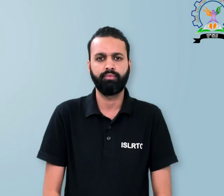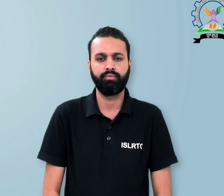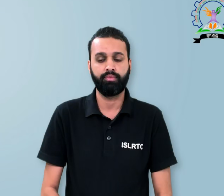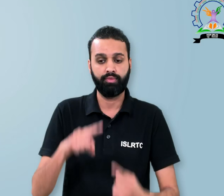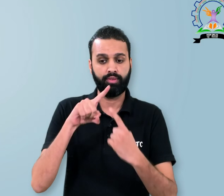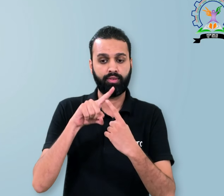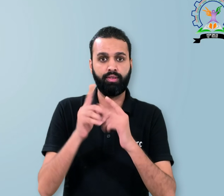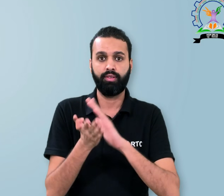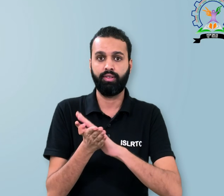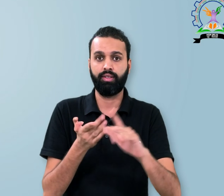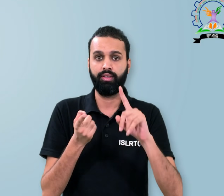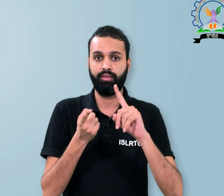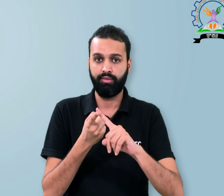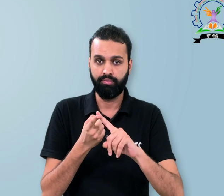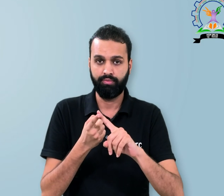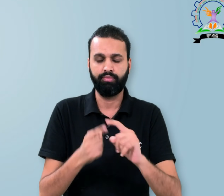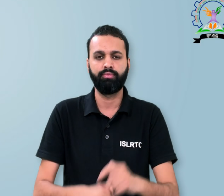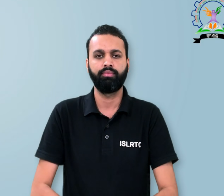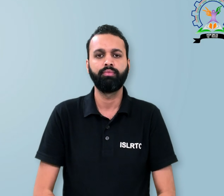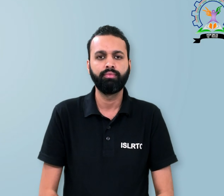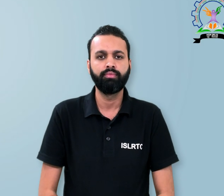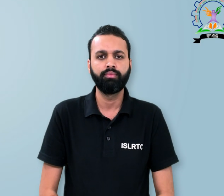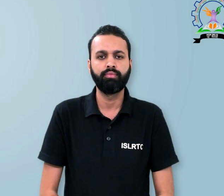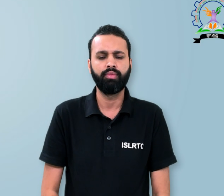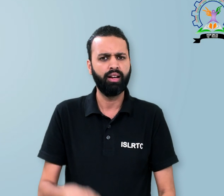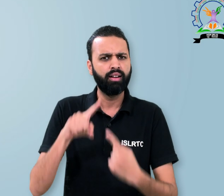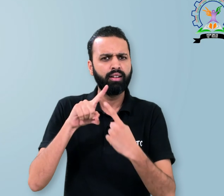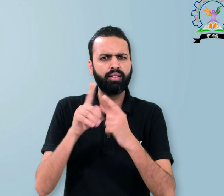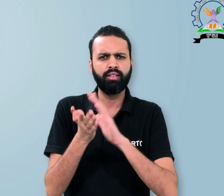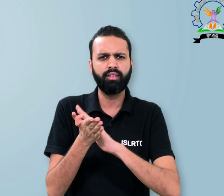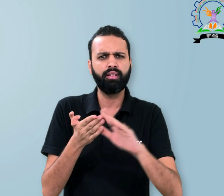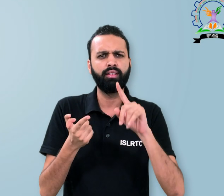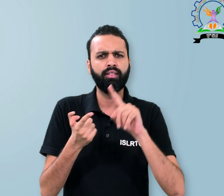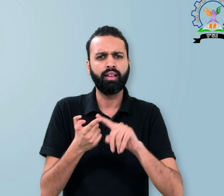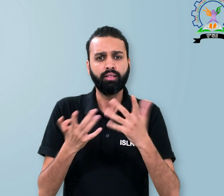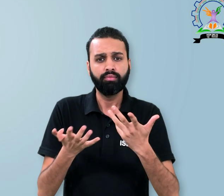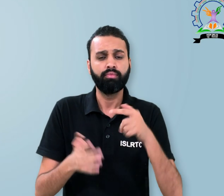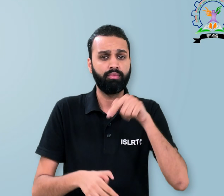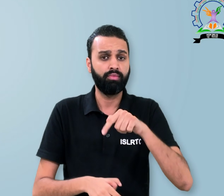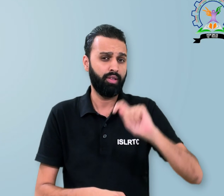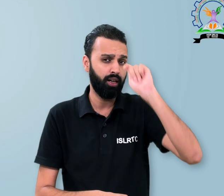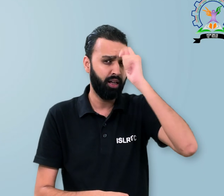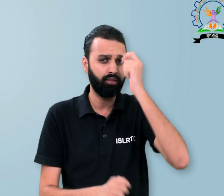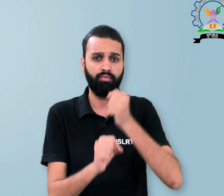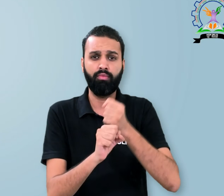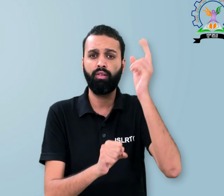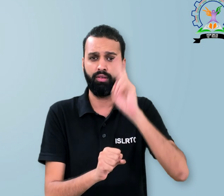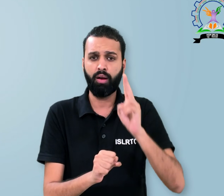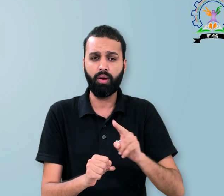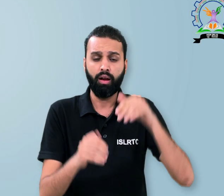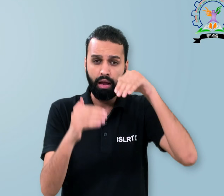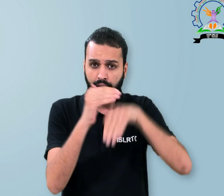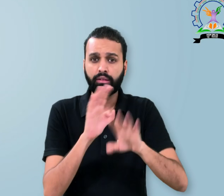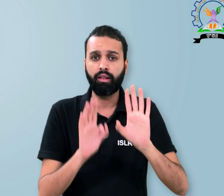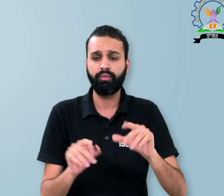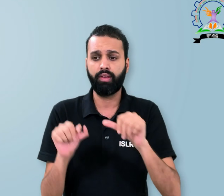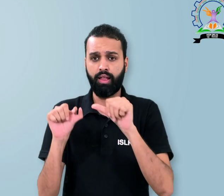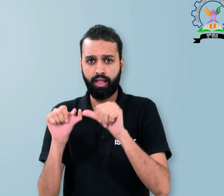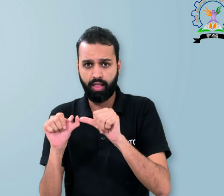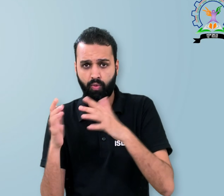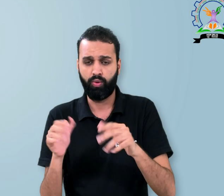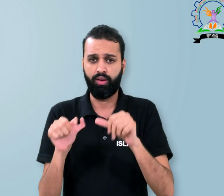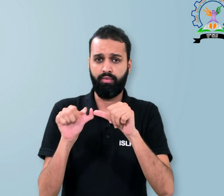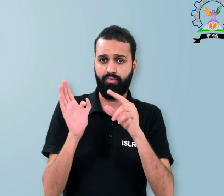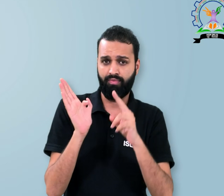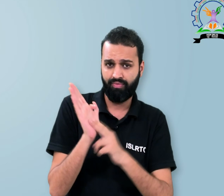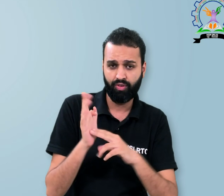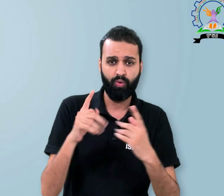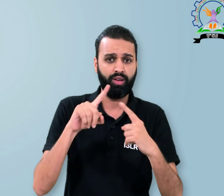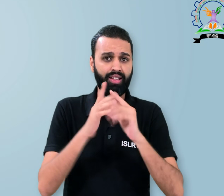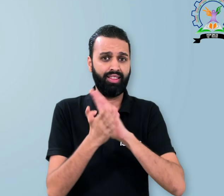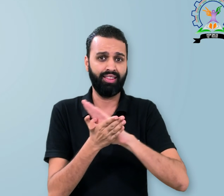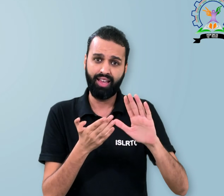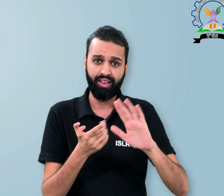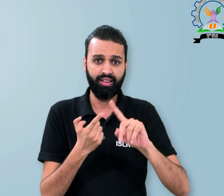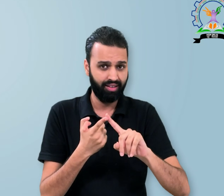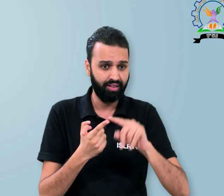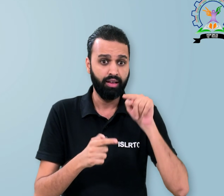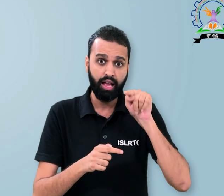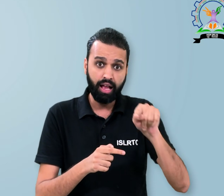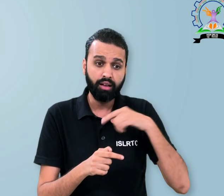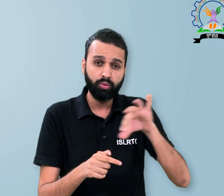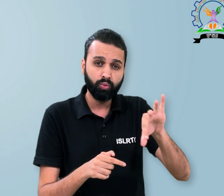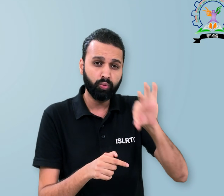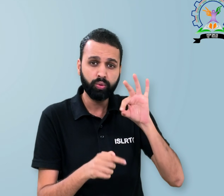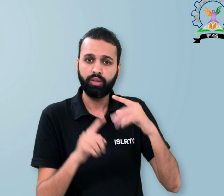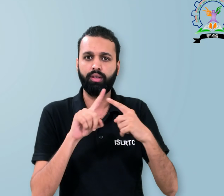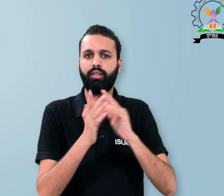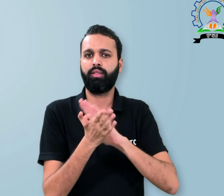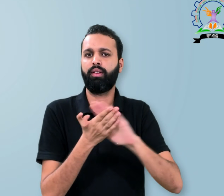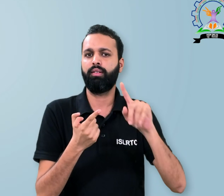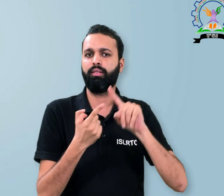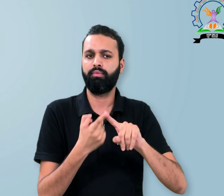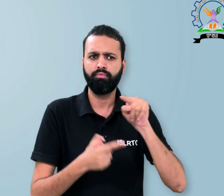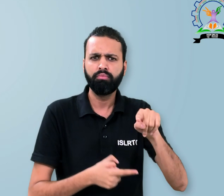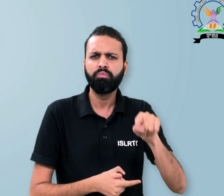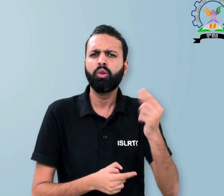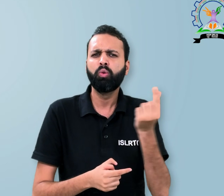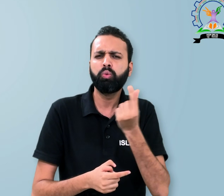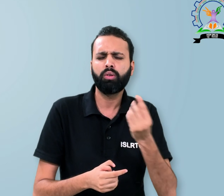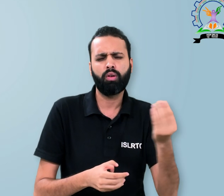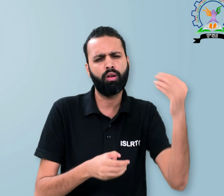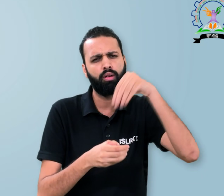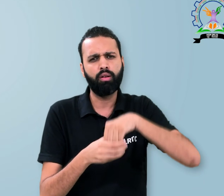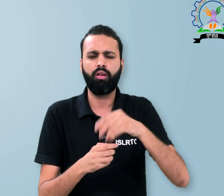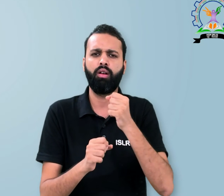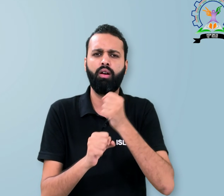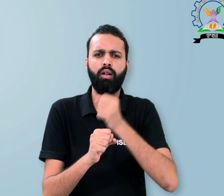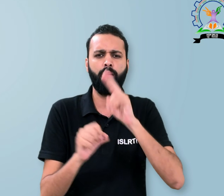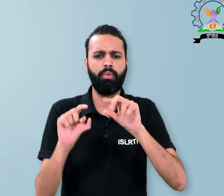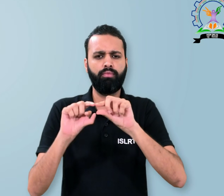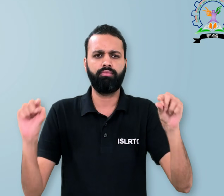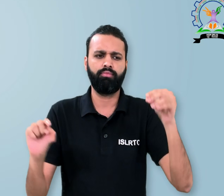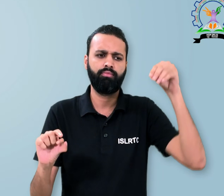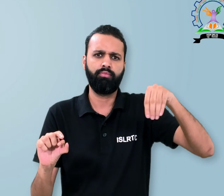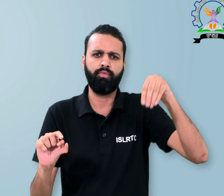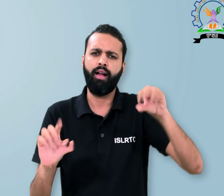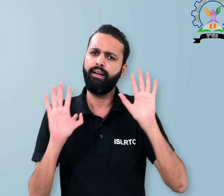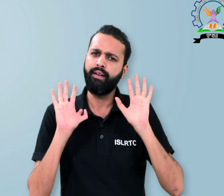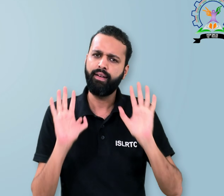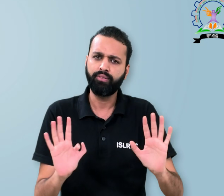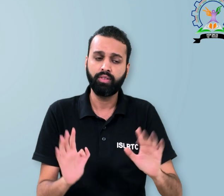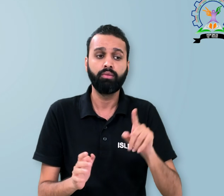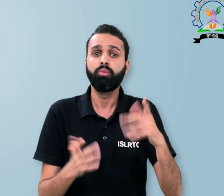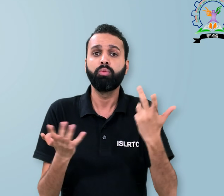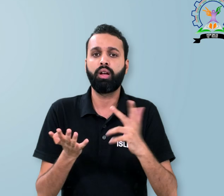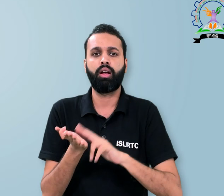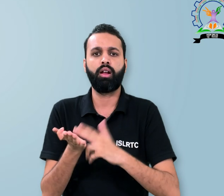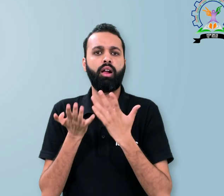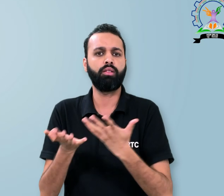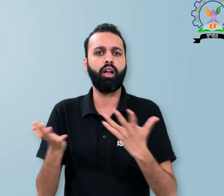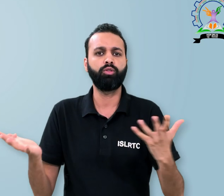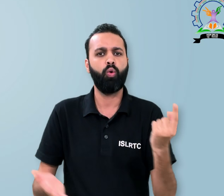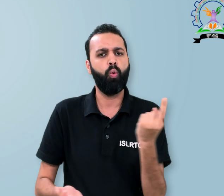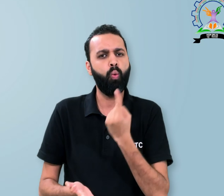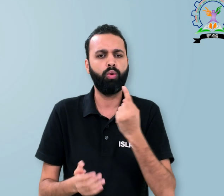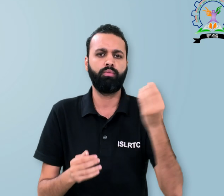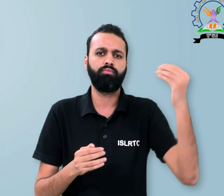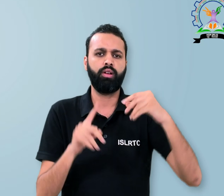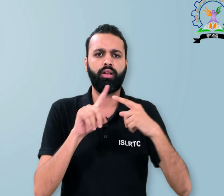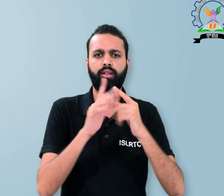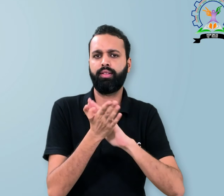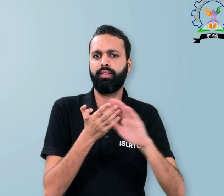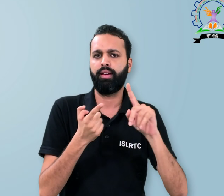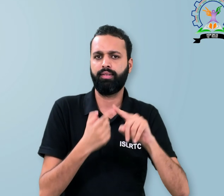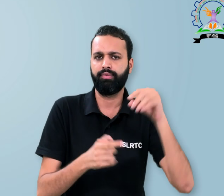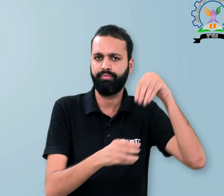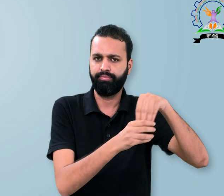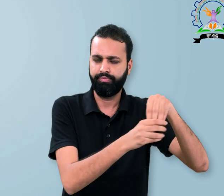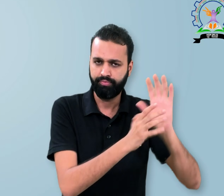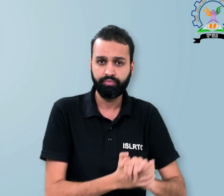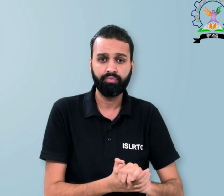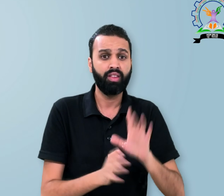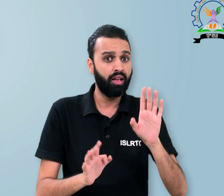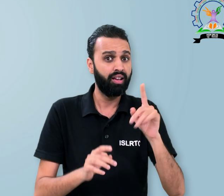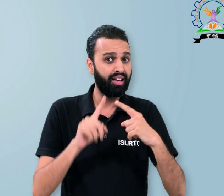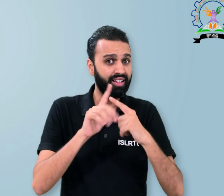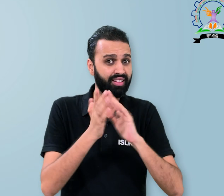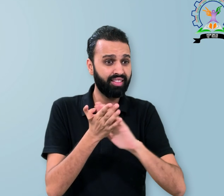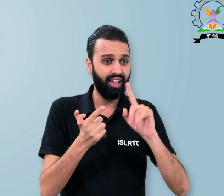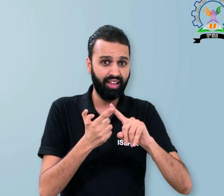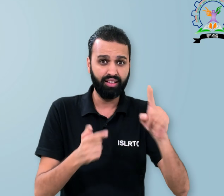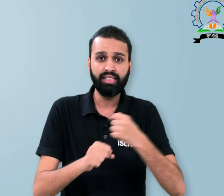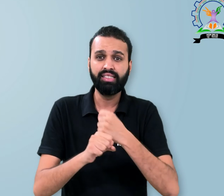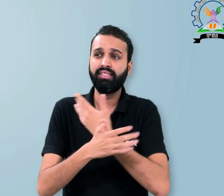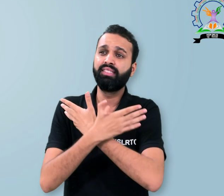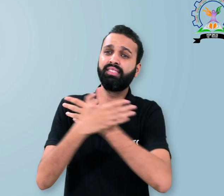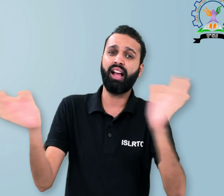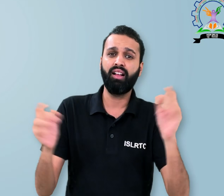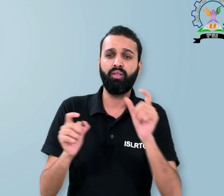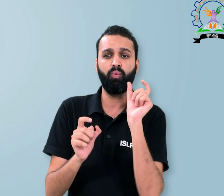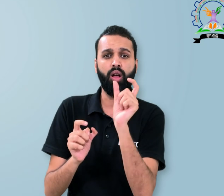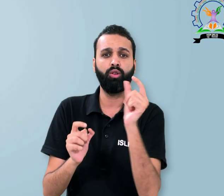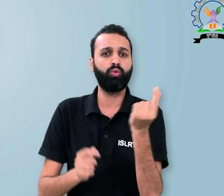Definite Article The main function of the definite article (in English, the) is to specify the noun given.